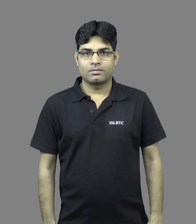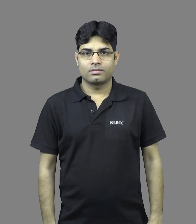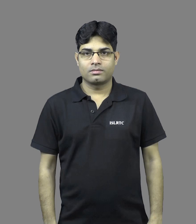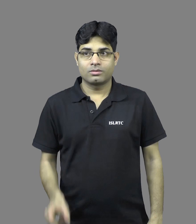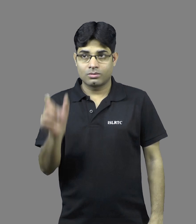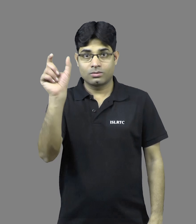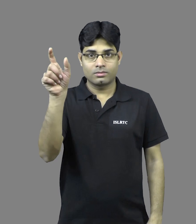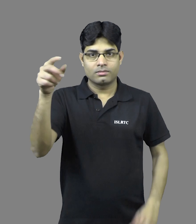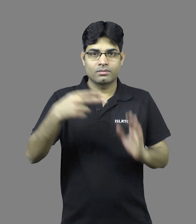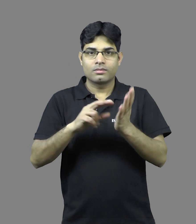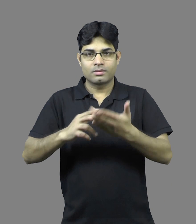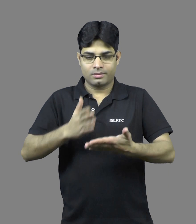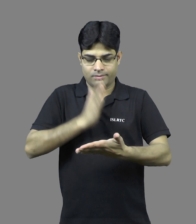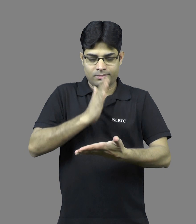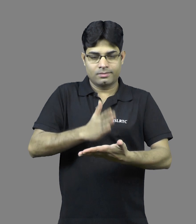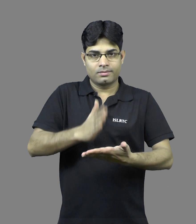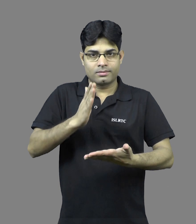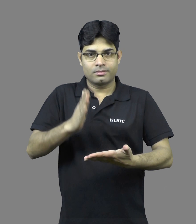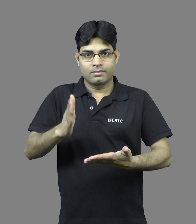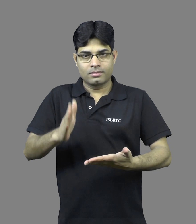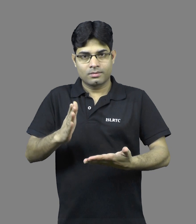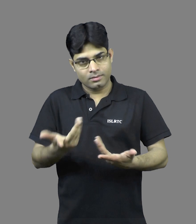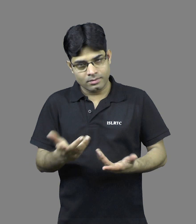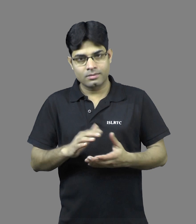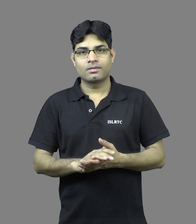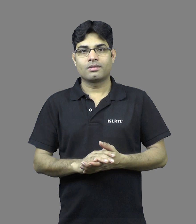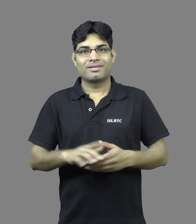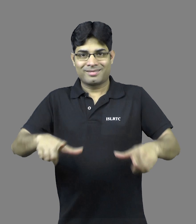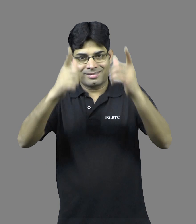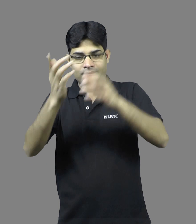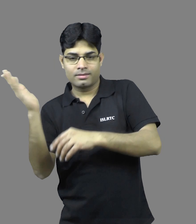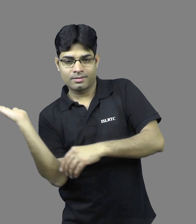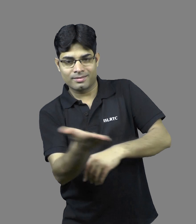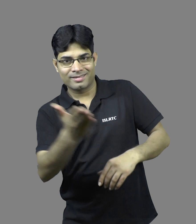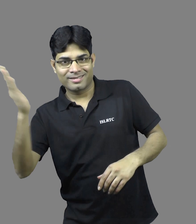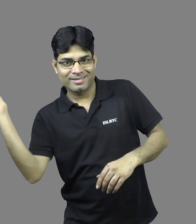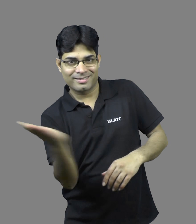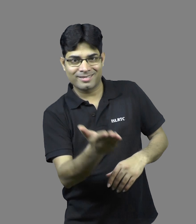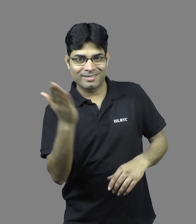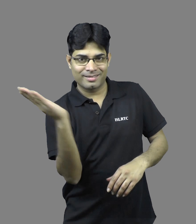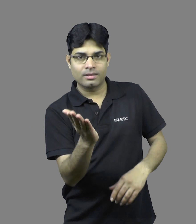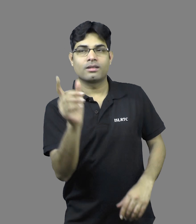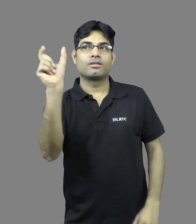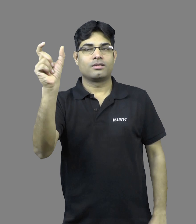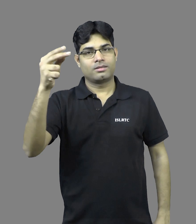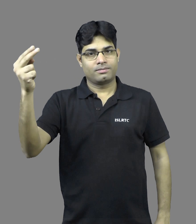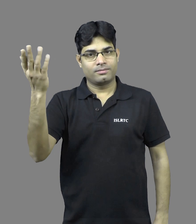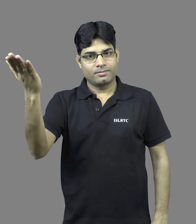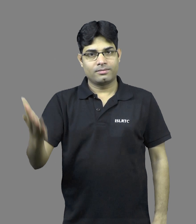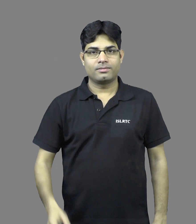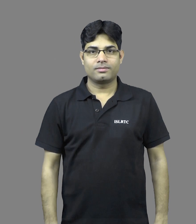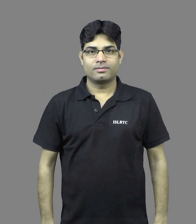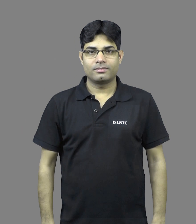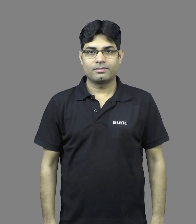Chop in cooking